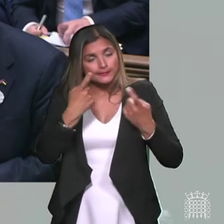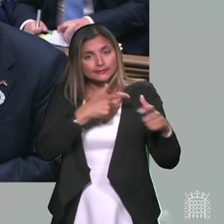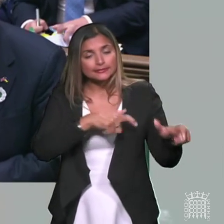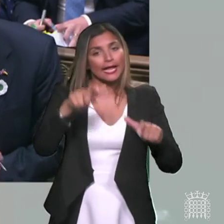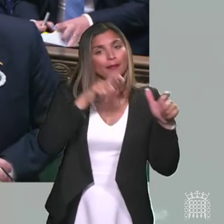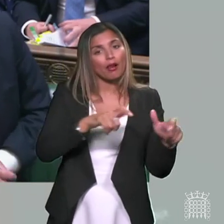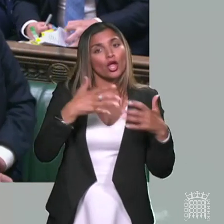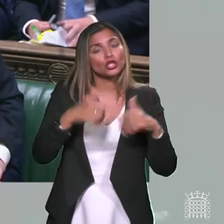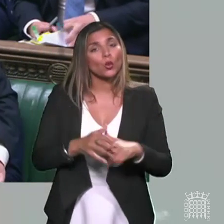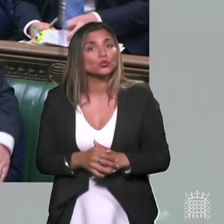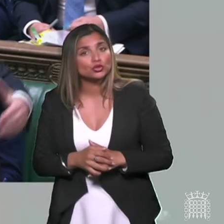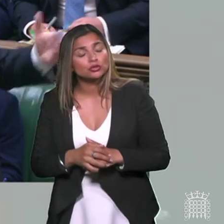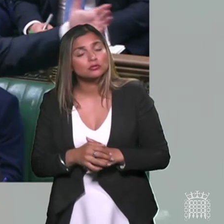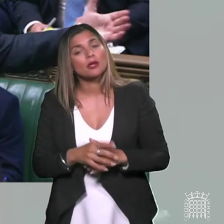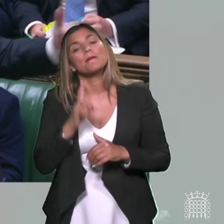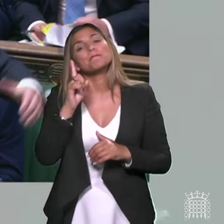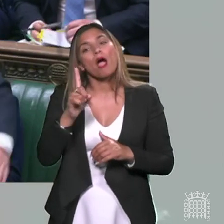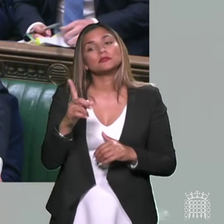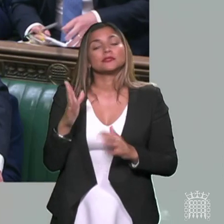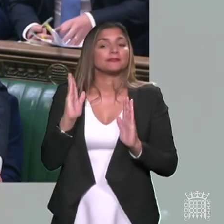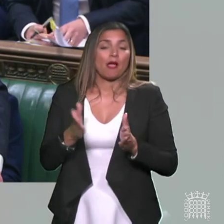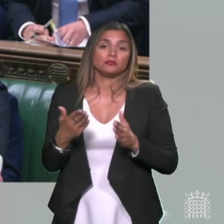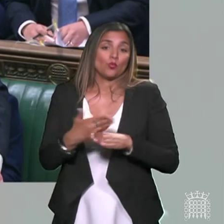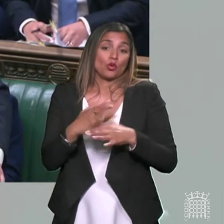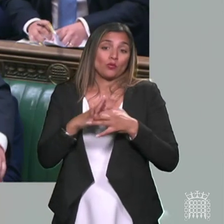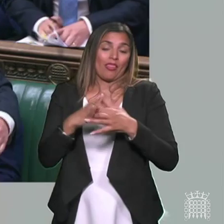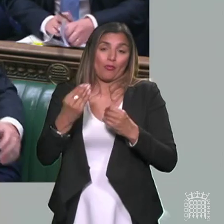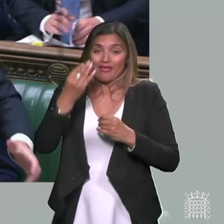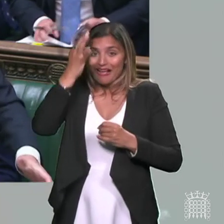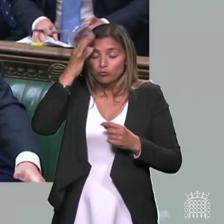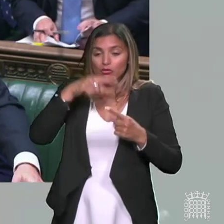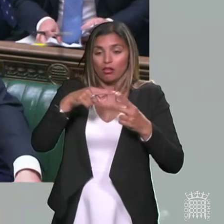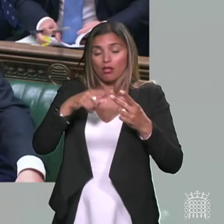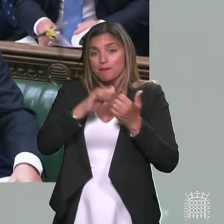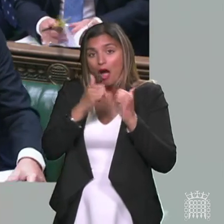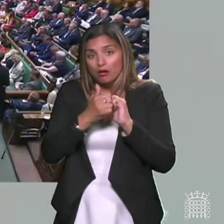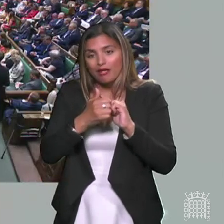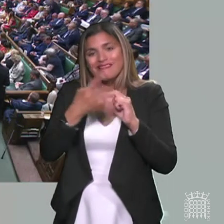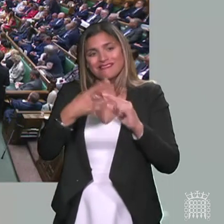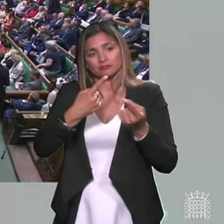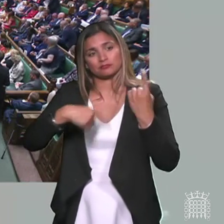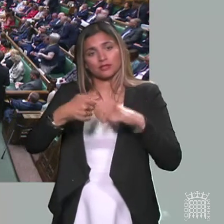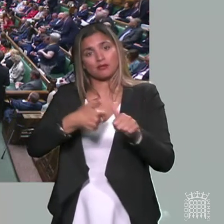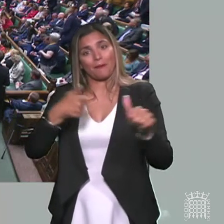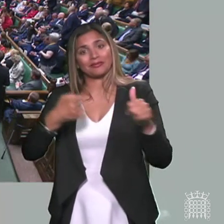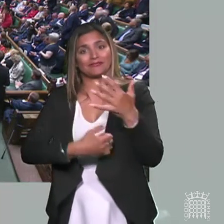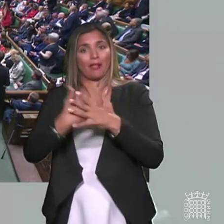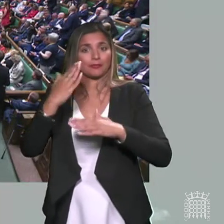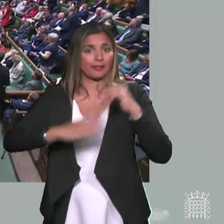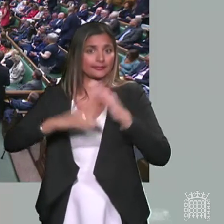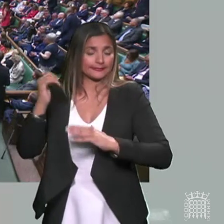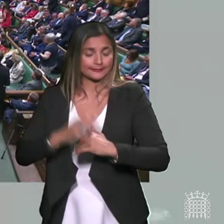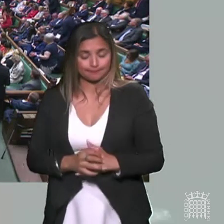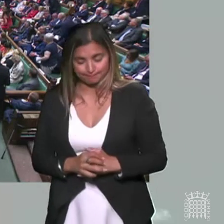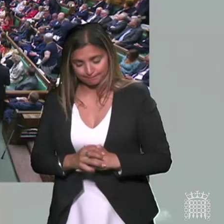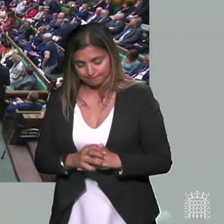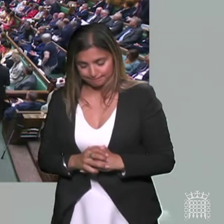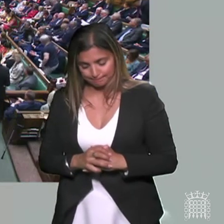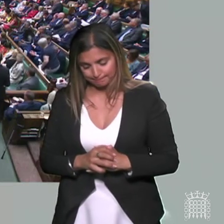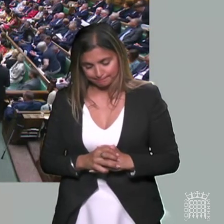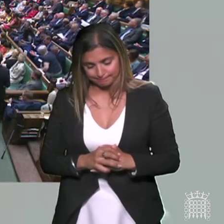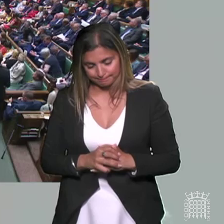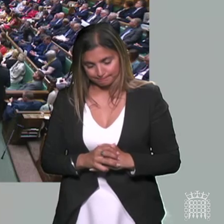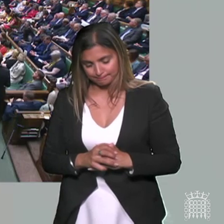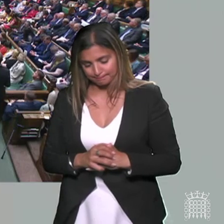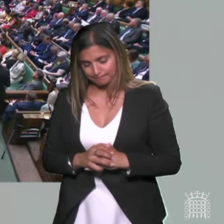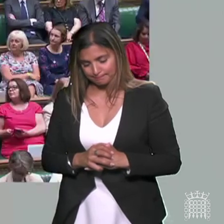That has to be done working with partners and councils, and with developers as well.